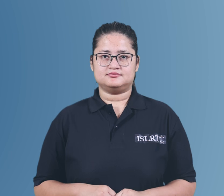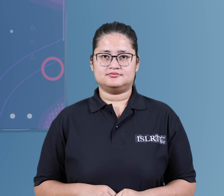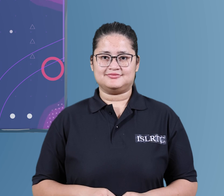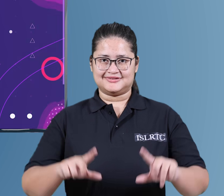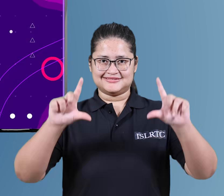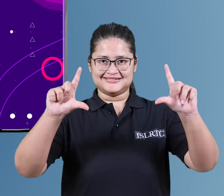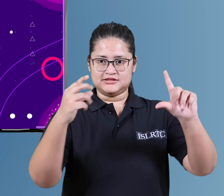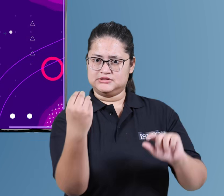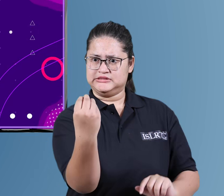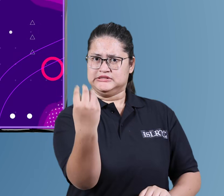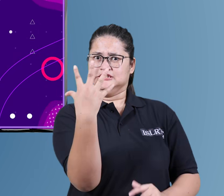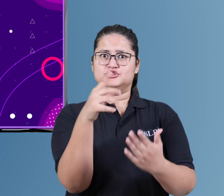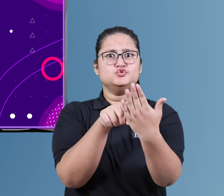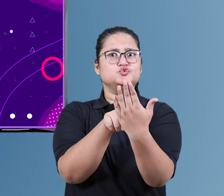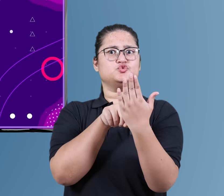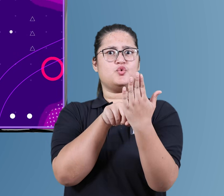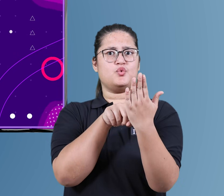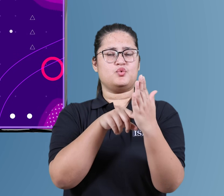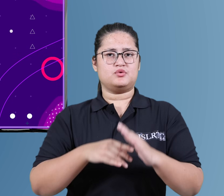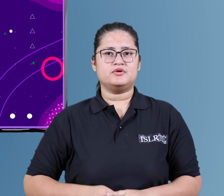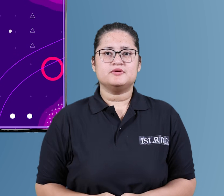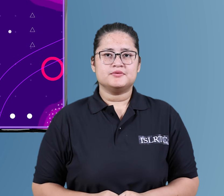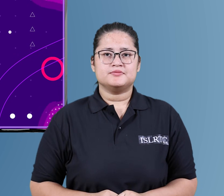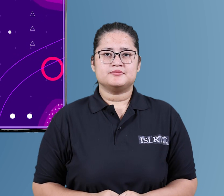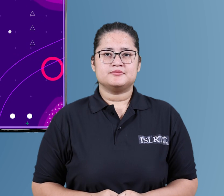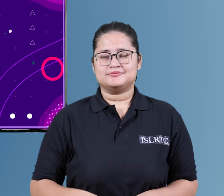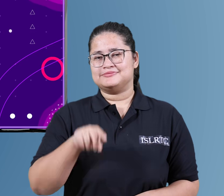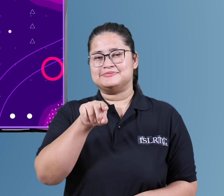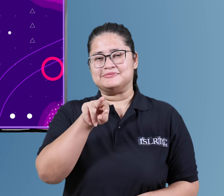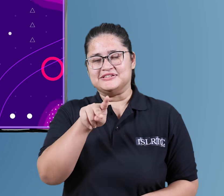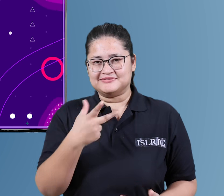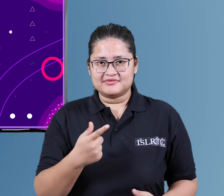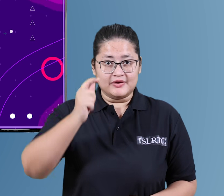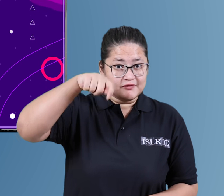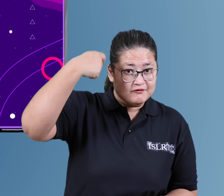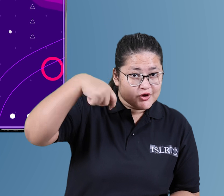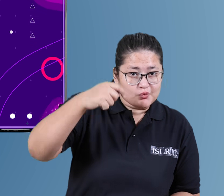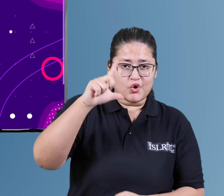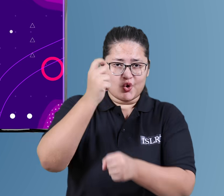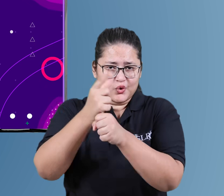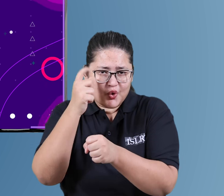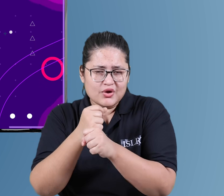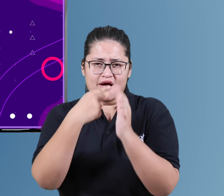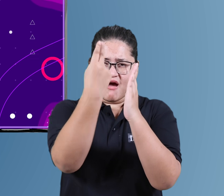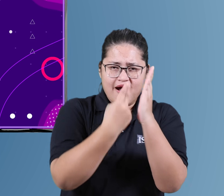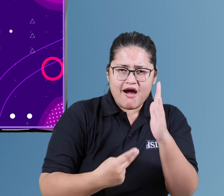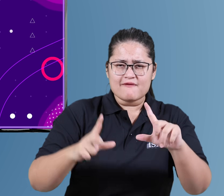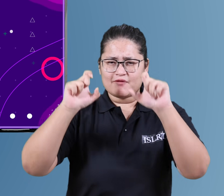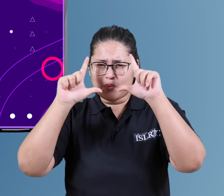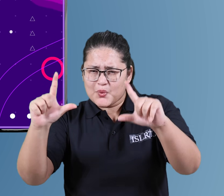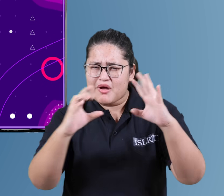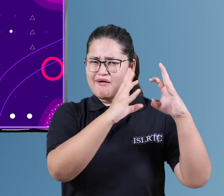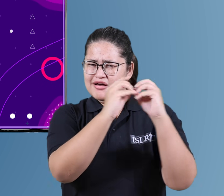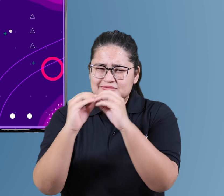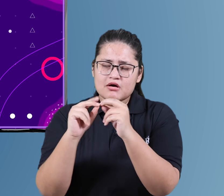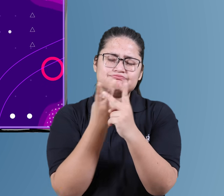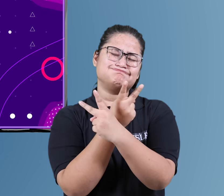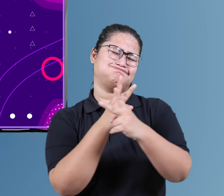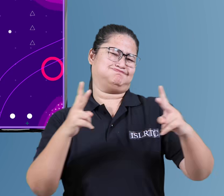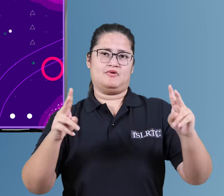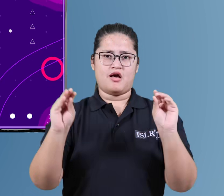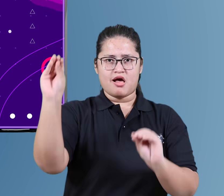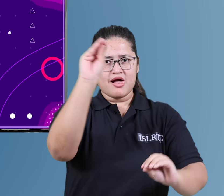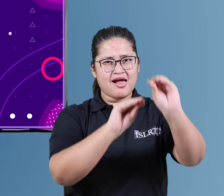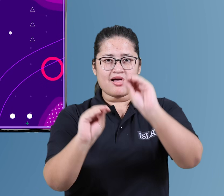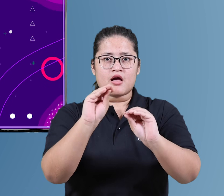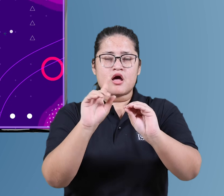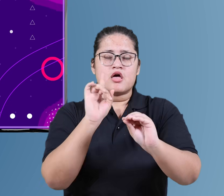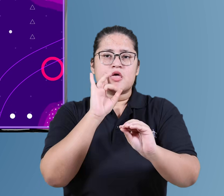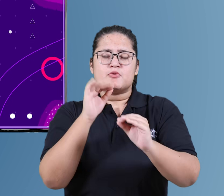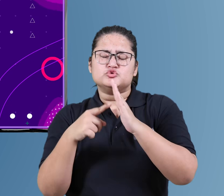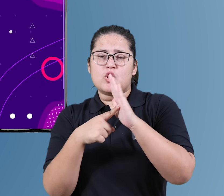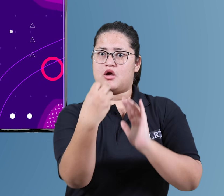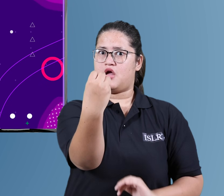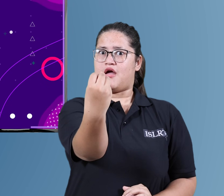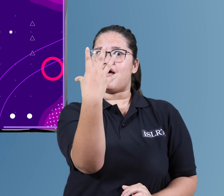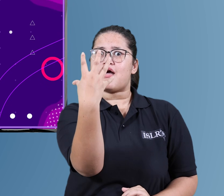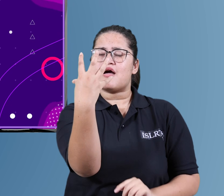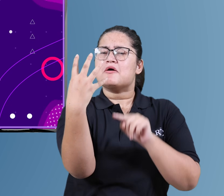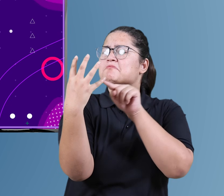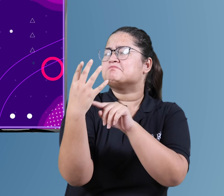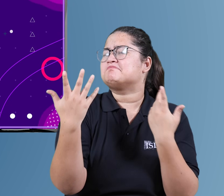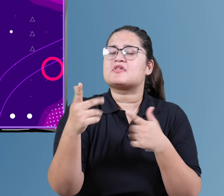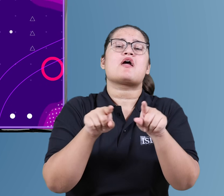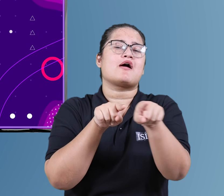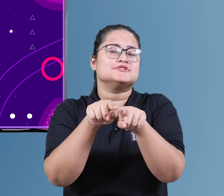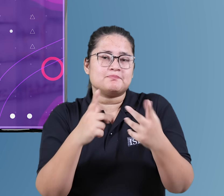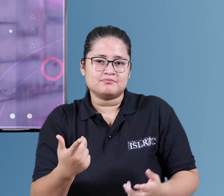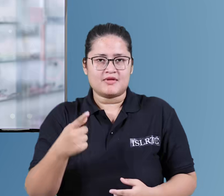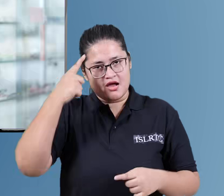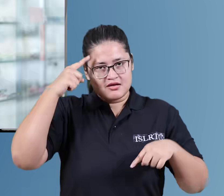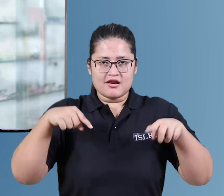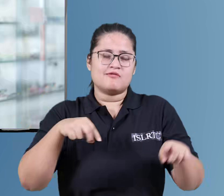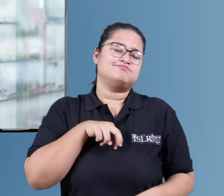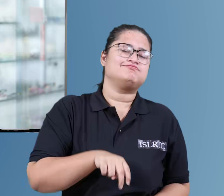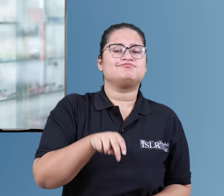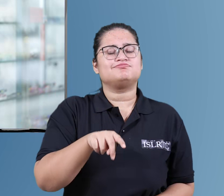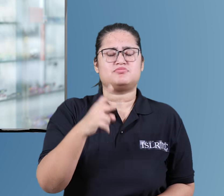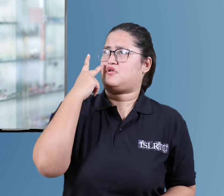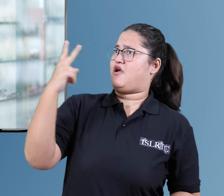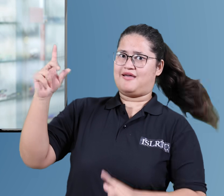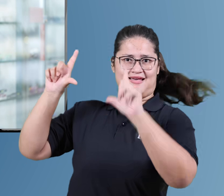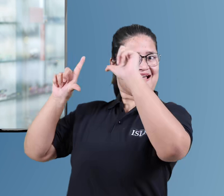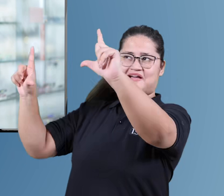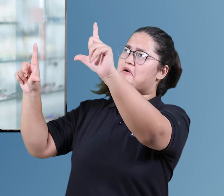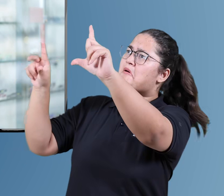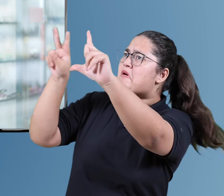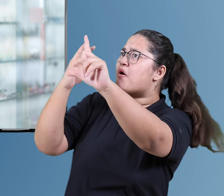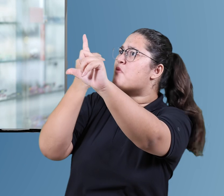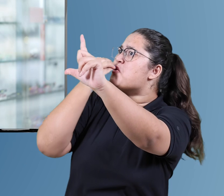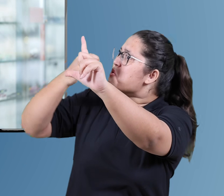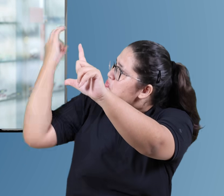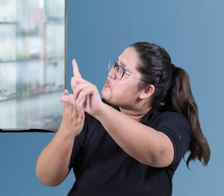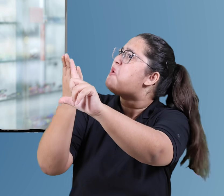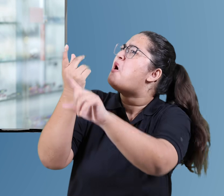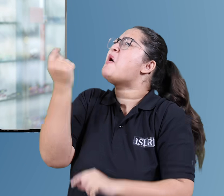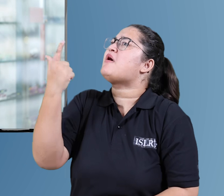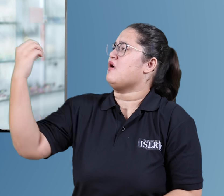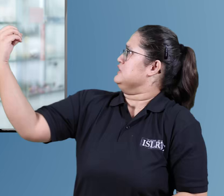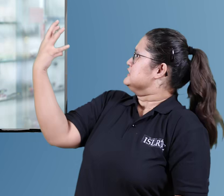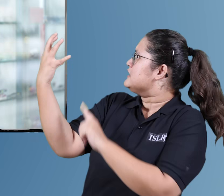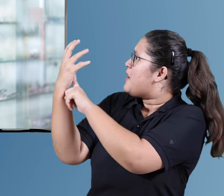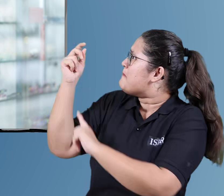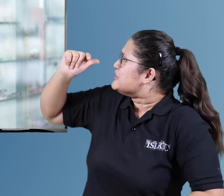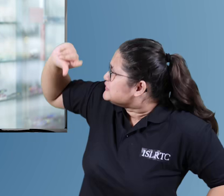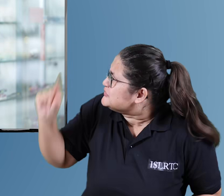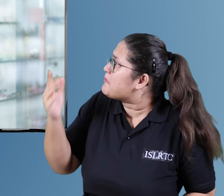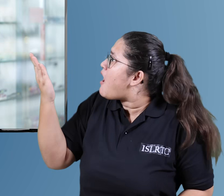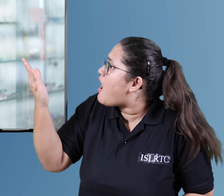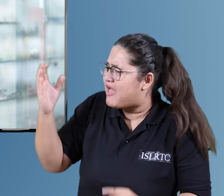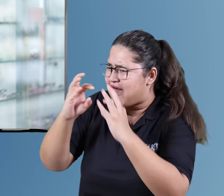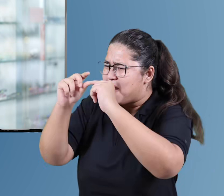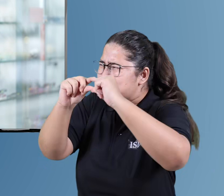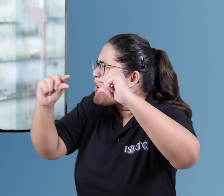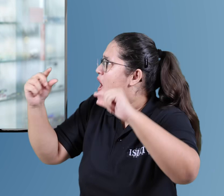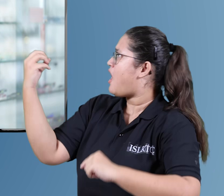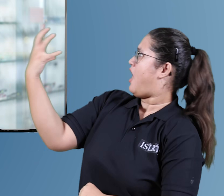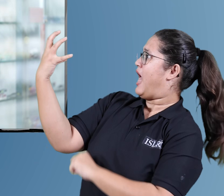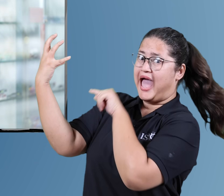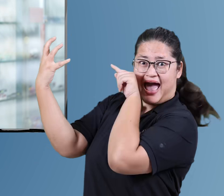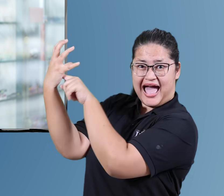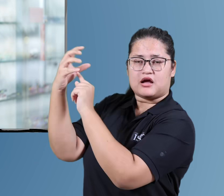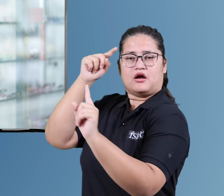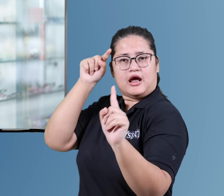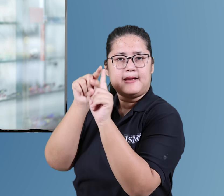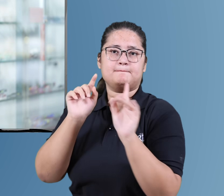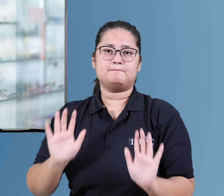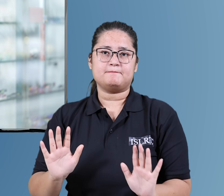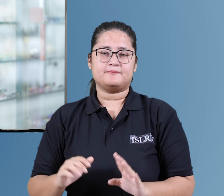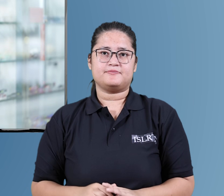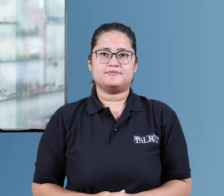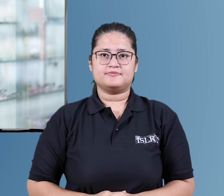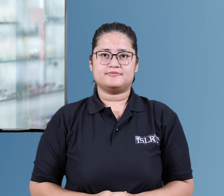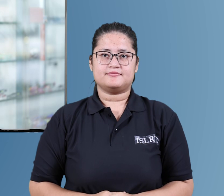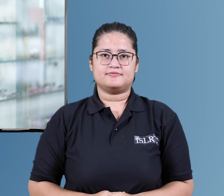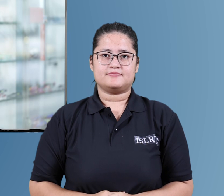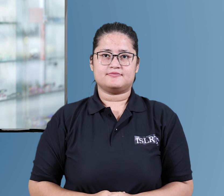Hierarchy The arrangement of elements like video, graphics, text, and other components in a way that signifies their importance. For instance, while walking down the street, you may notice a newly posted advertisement for a hotel promoting discounts. The word ‘DISCOUNT’ in bold letters is particularly eye catching, immediately capturing your attention.